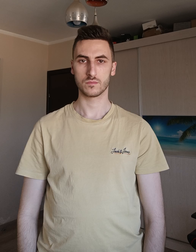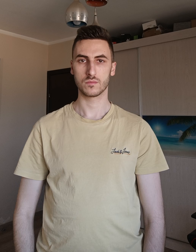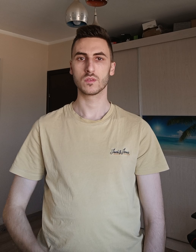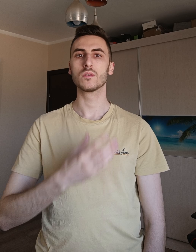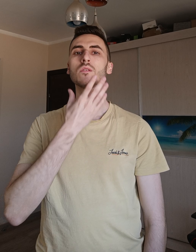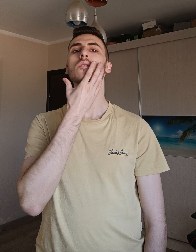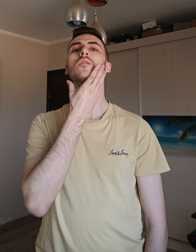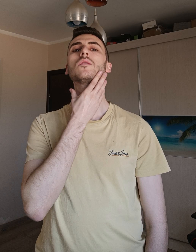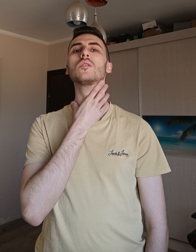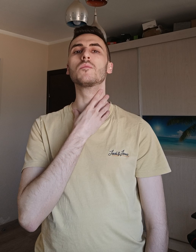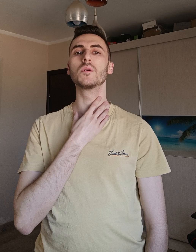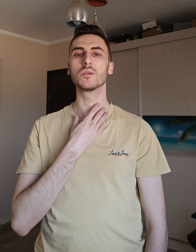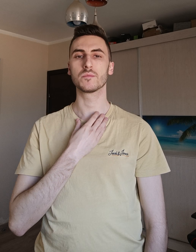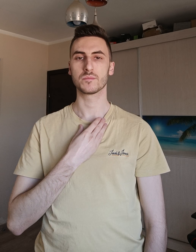צמא